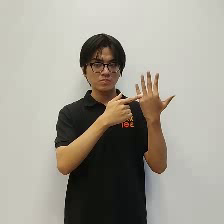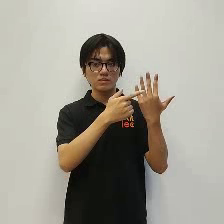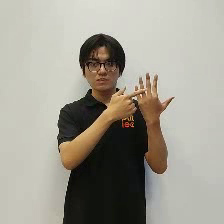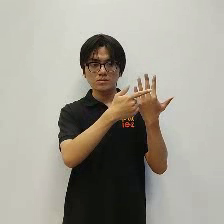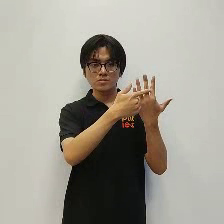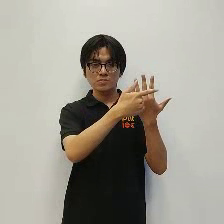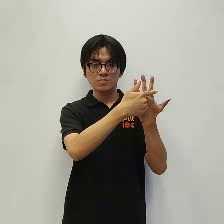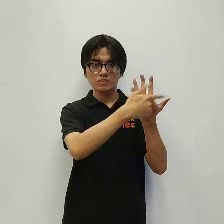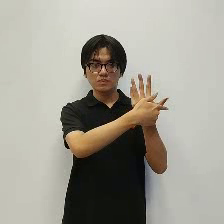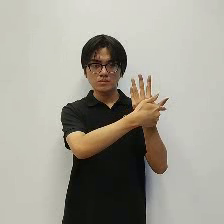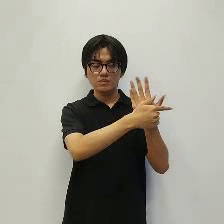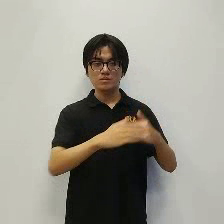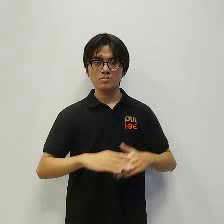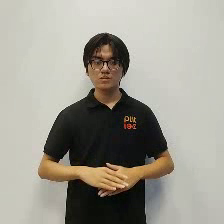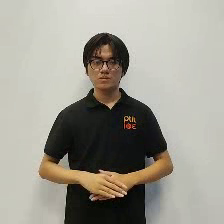Ngón tay